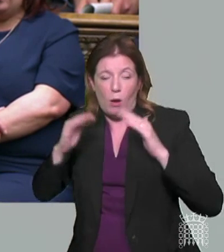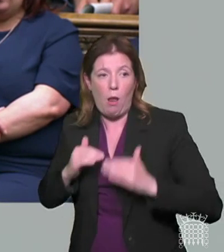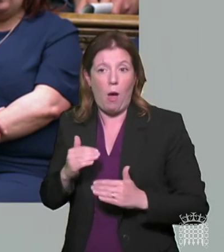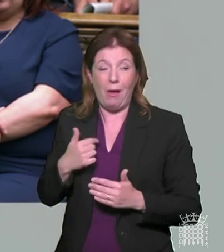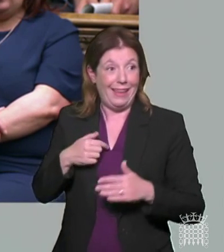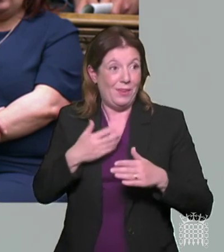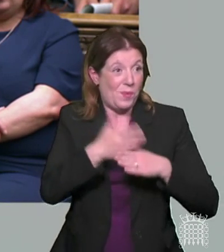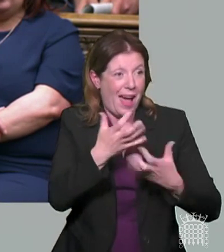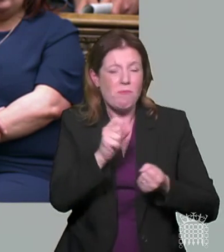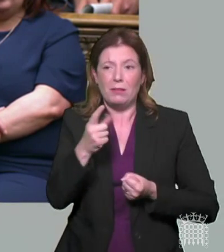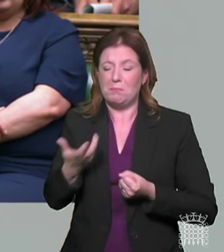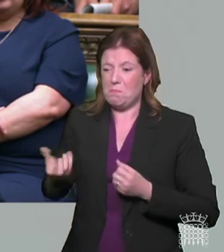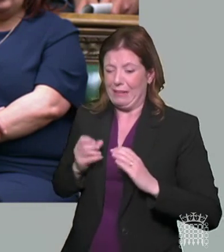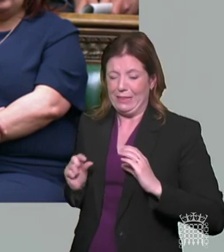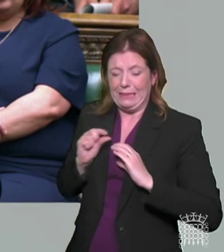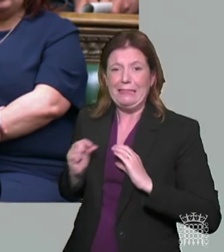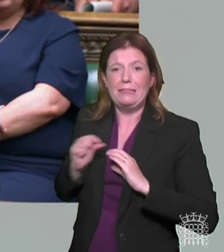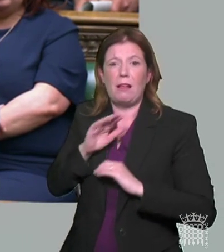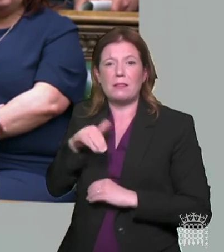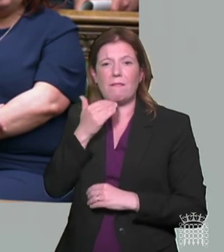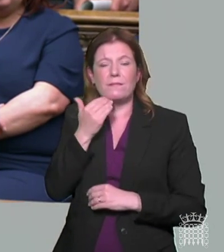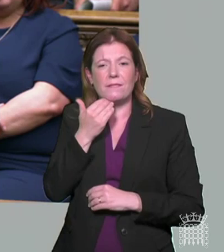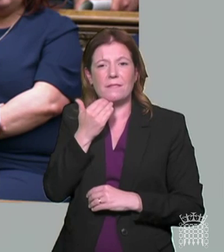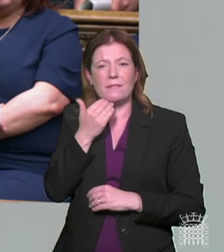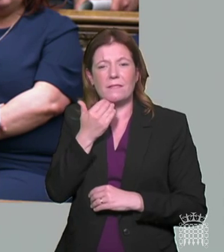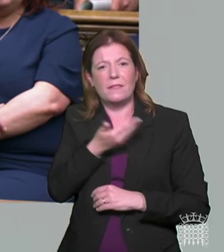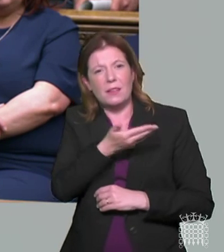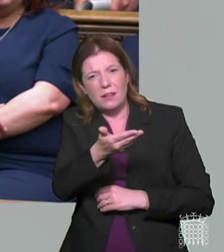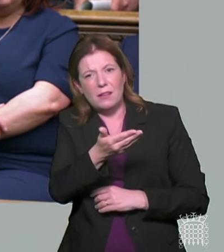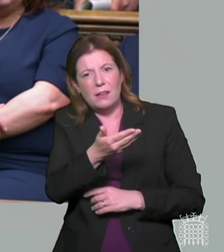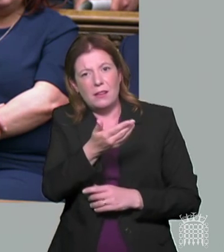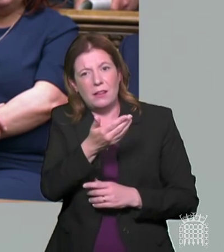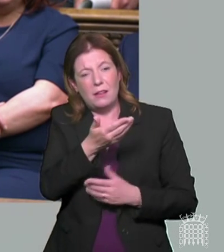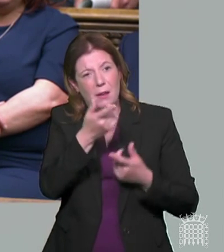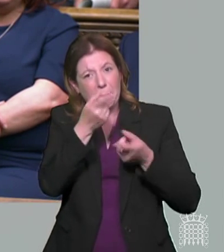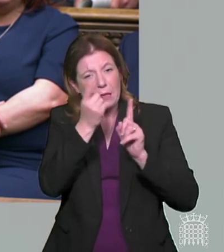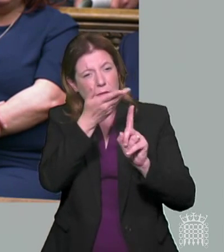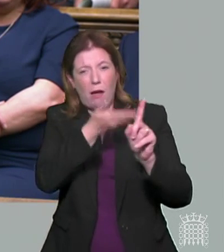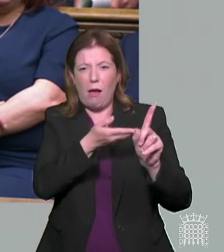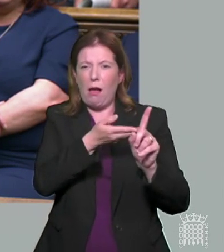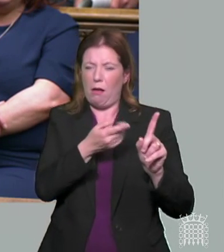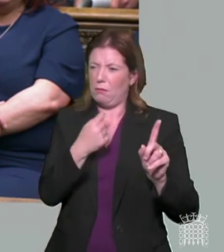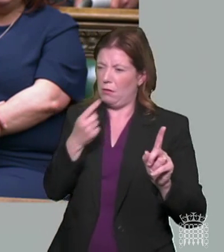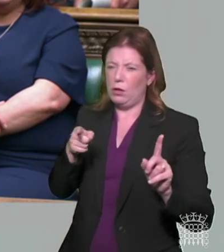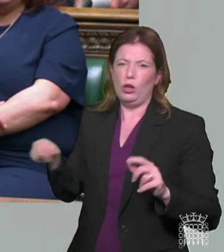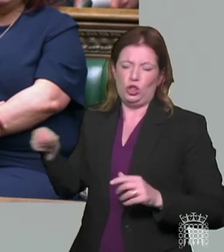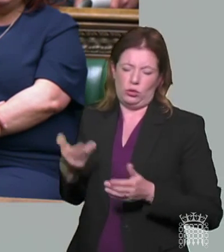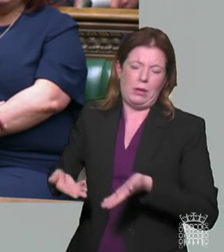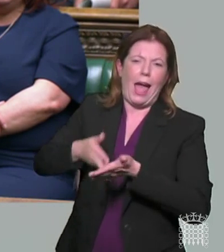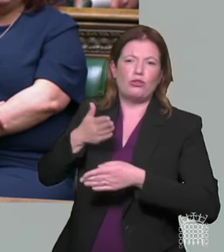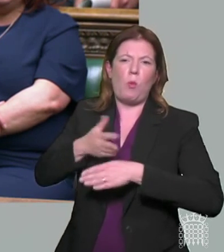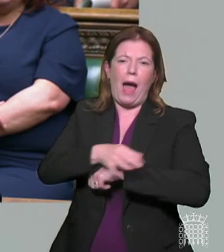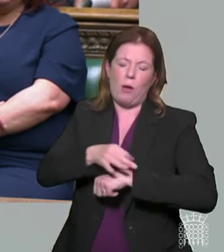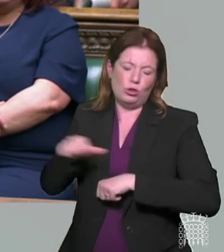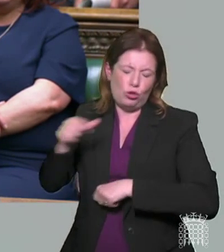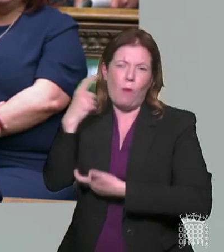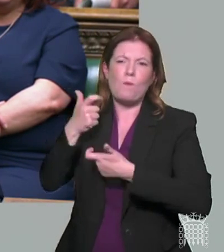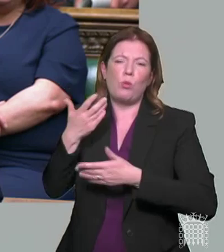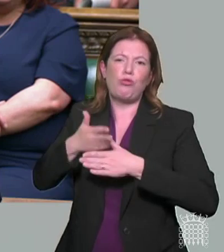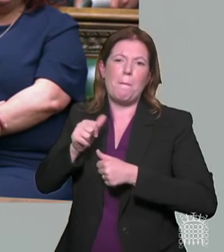They just cannot afford it. At the same time, we have a Minister, the honourable Member for Redditch , saying that to survive they should take on more hours or get a better job.